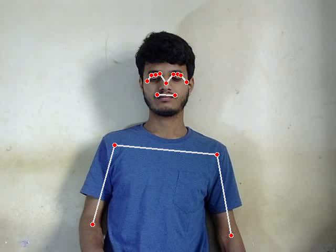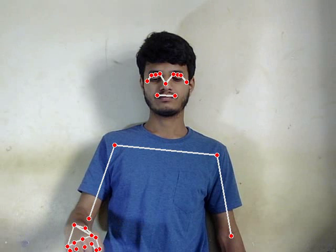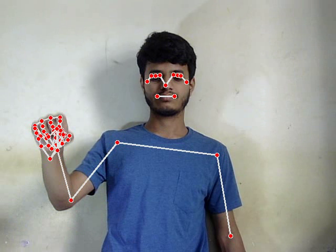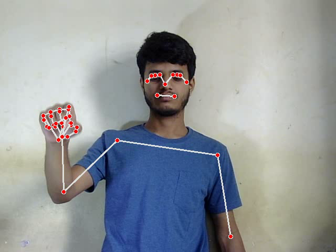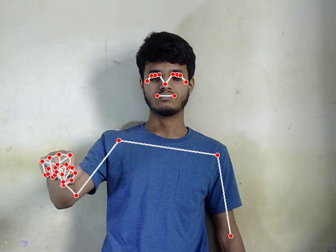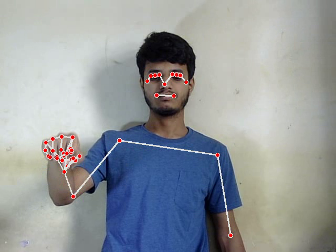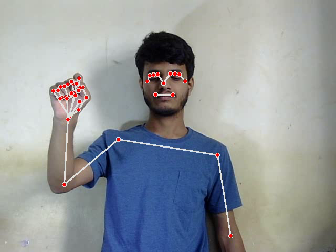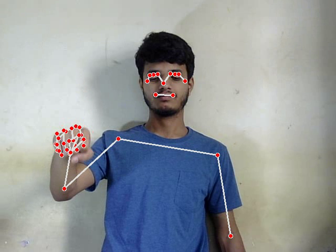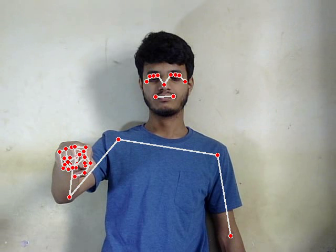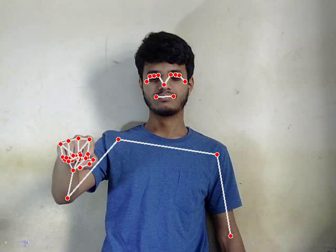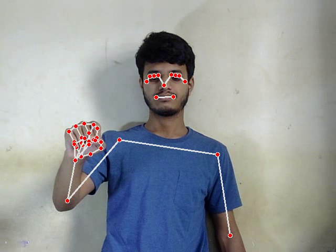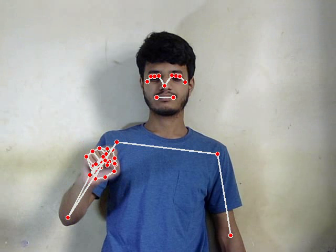yes